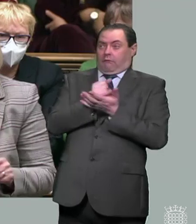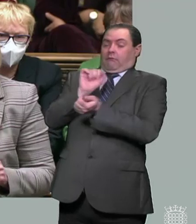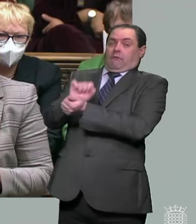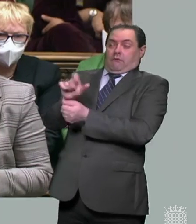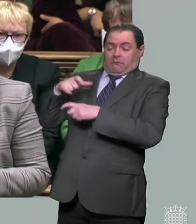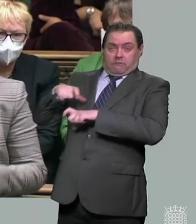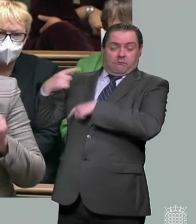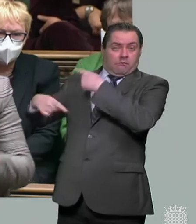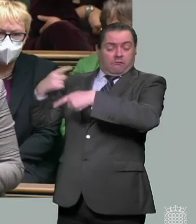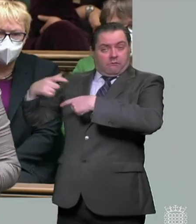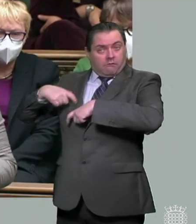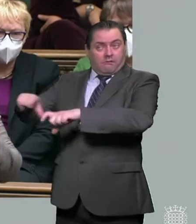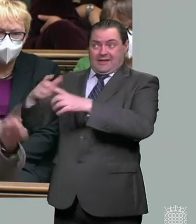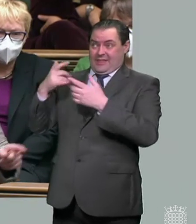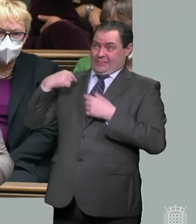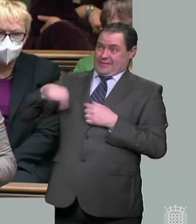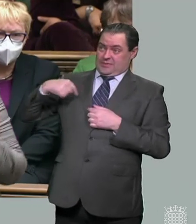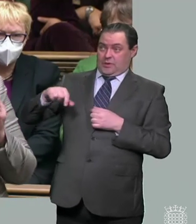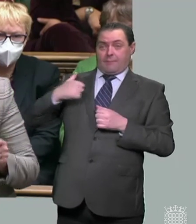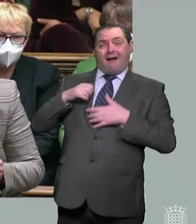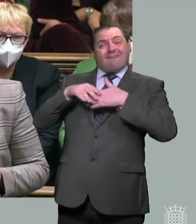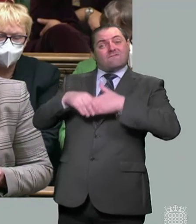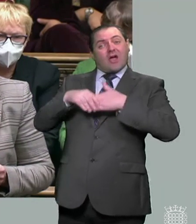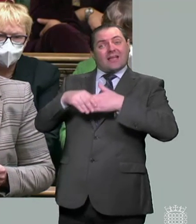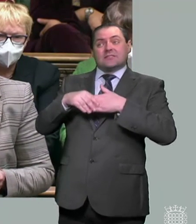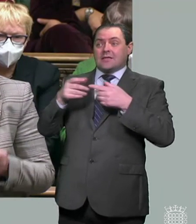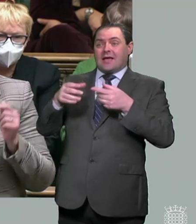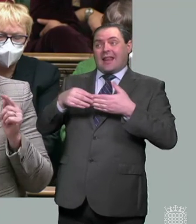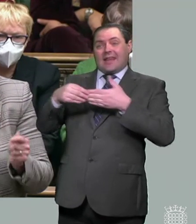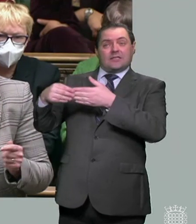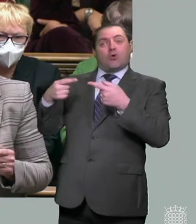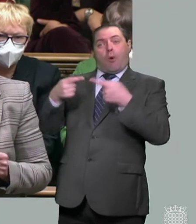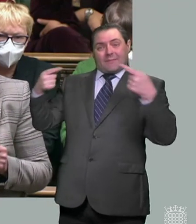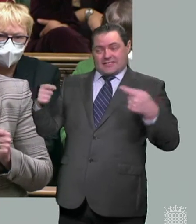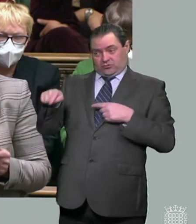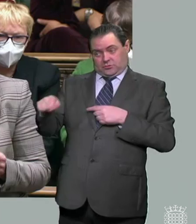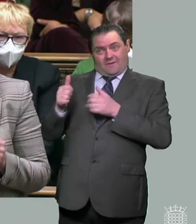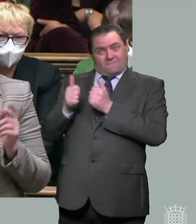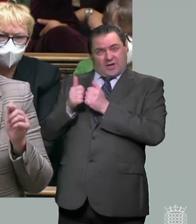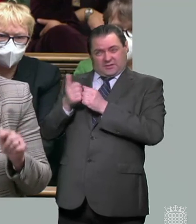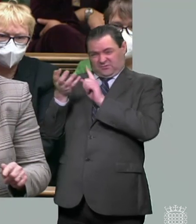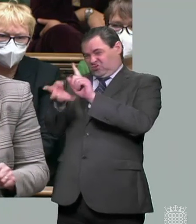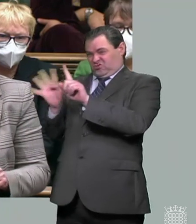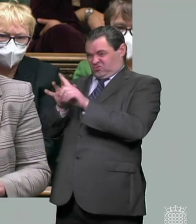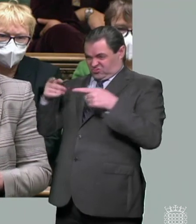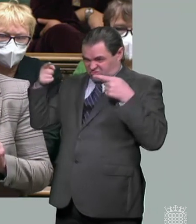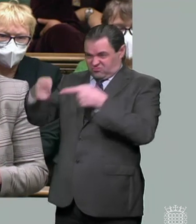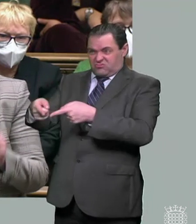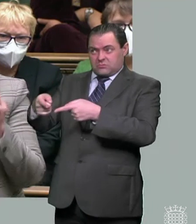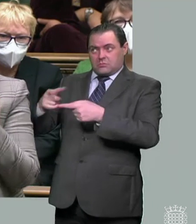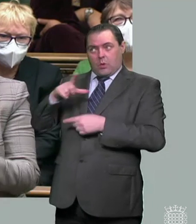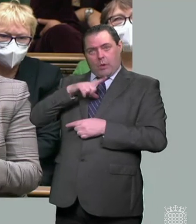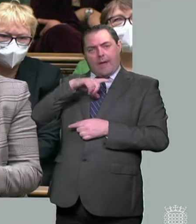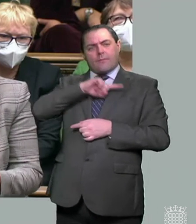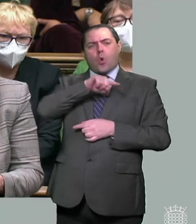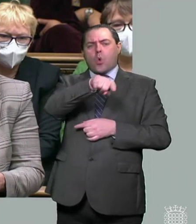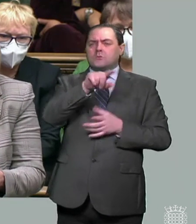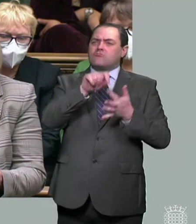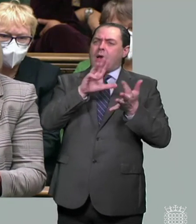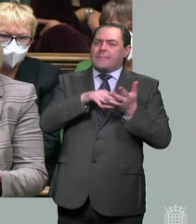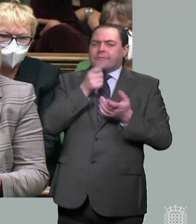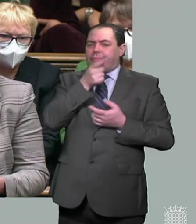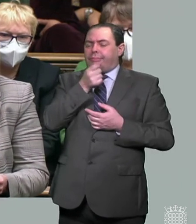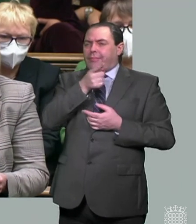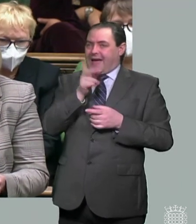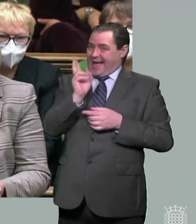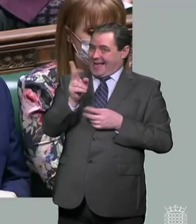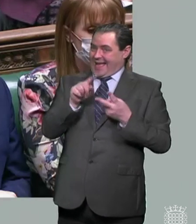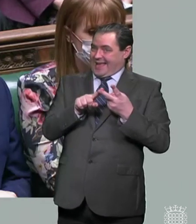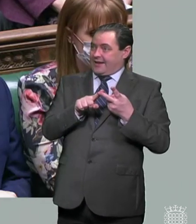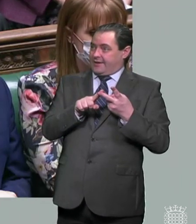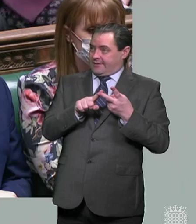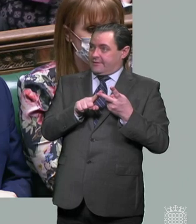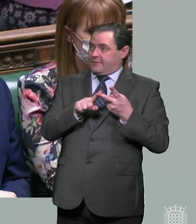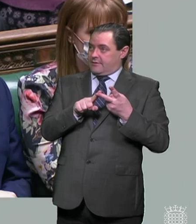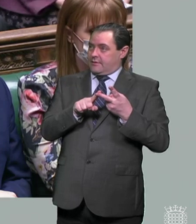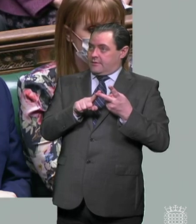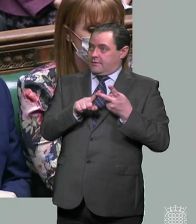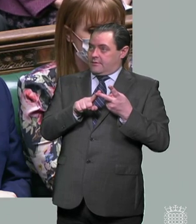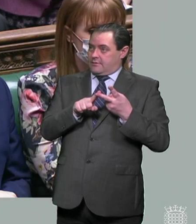Now, in 2022, this week, my friend, the Leader of the Opposition, was hounded by thugs outside this Parliament because of the careless, disgraceful words of this Prime Minister.